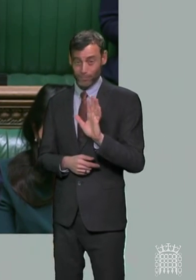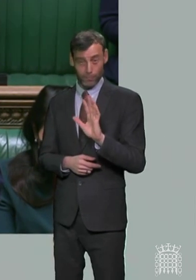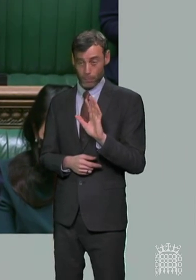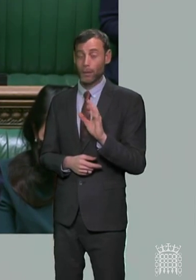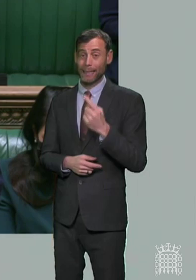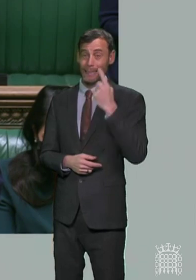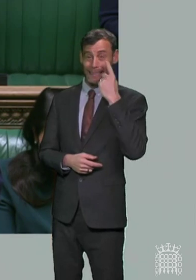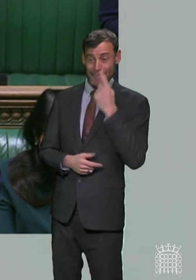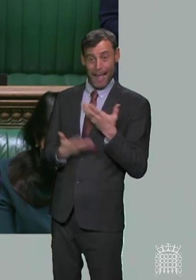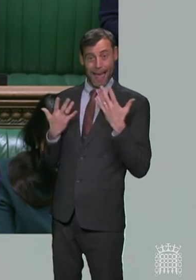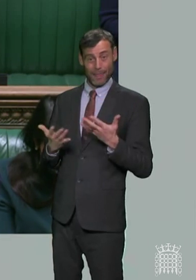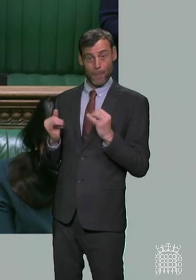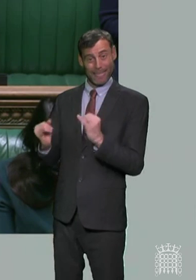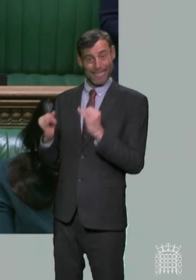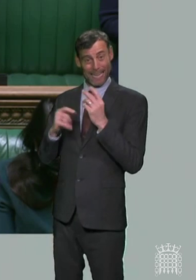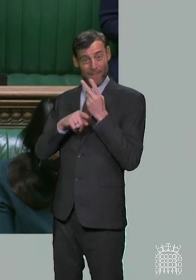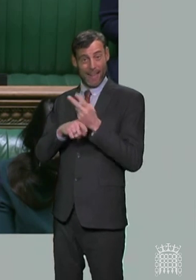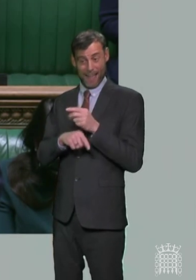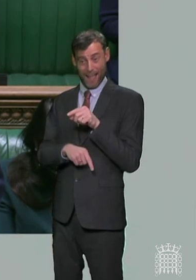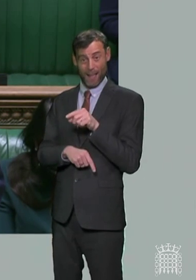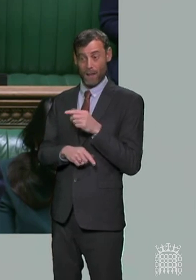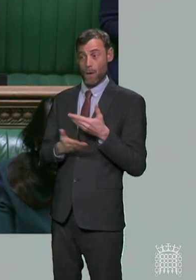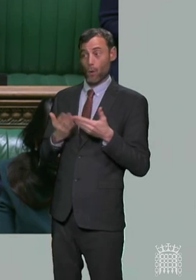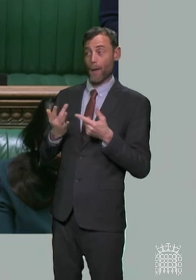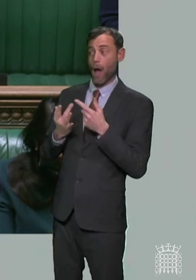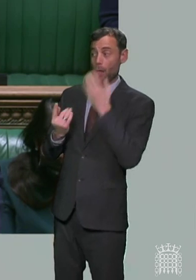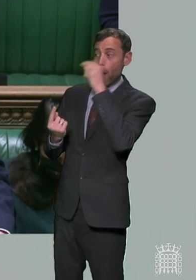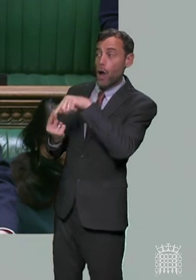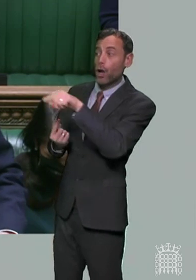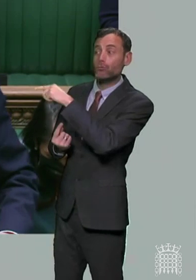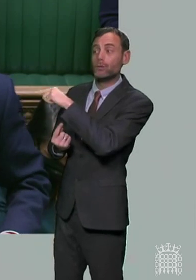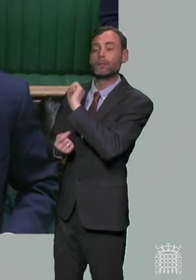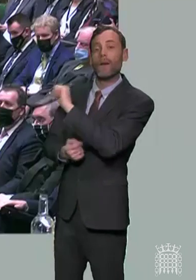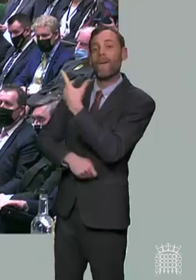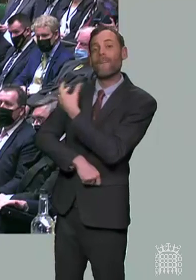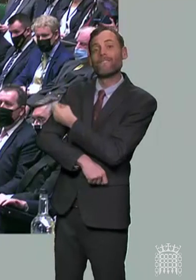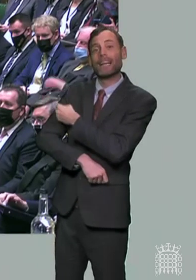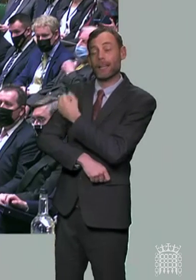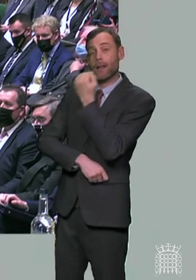Just look at the numbers in intensive care in other countries where vaccination rates are far lower.